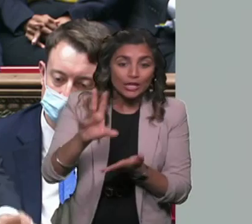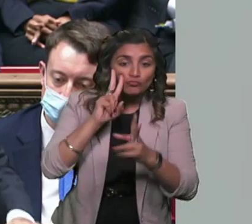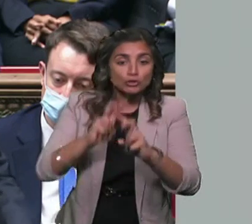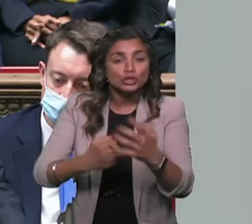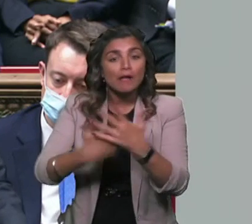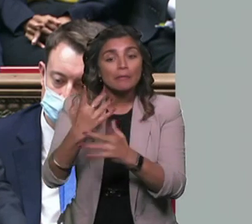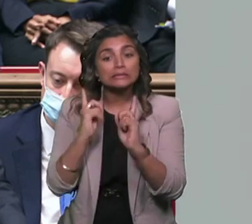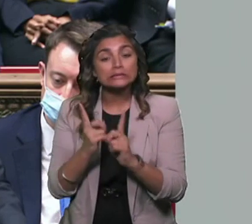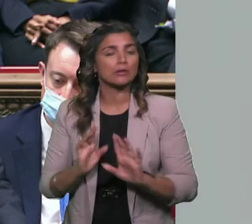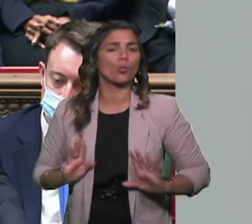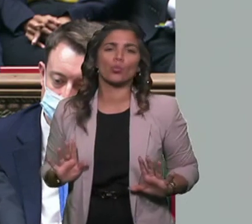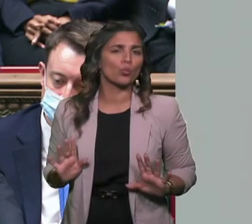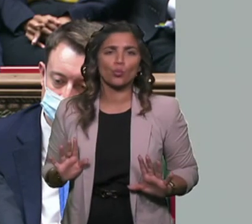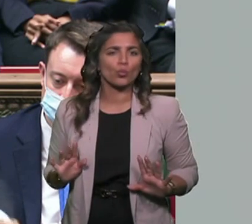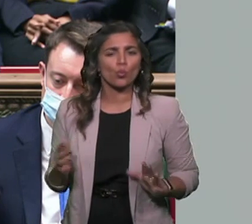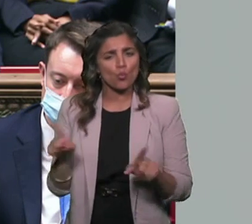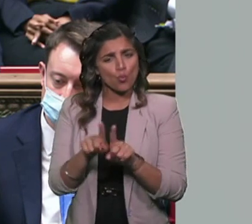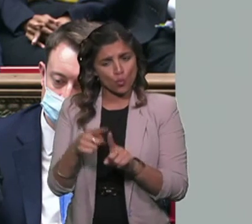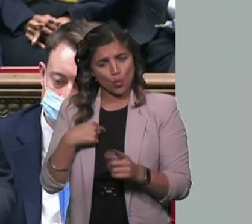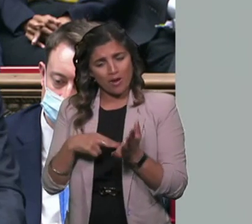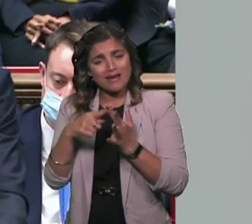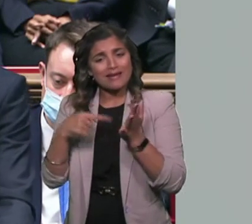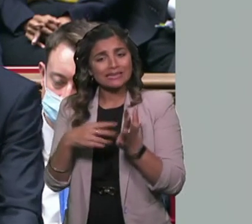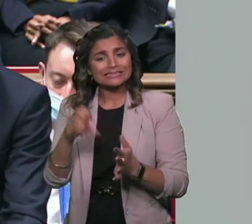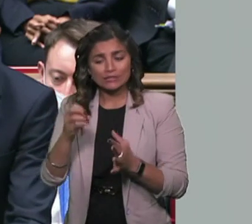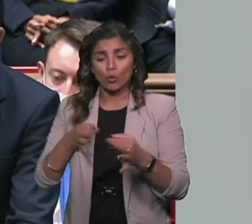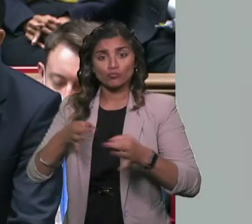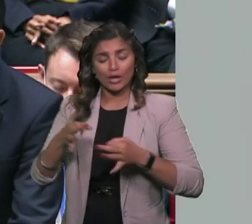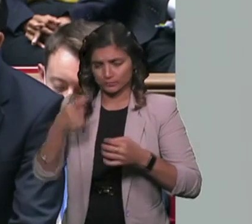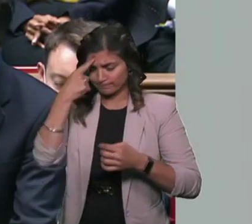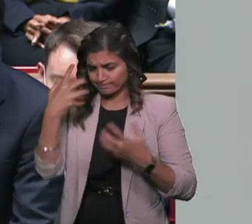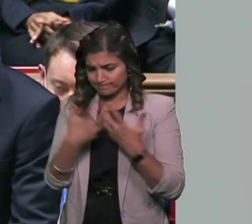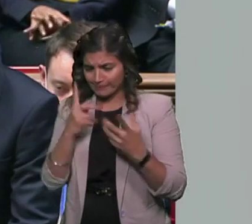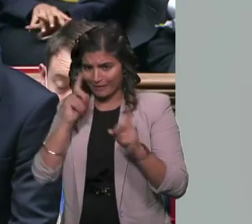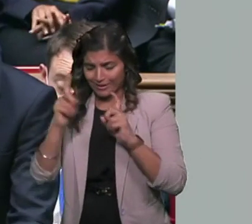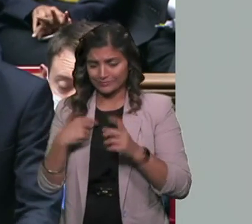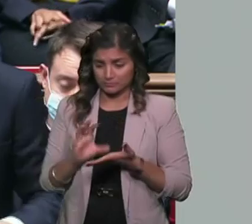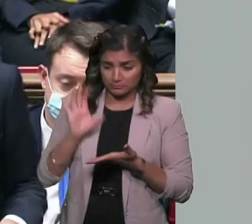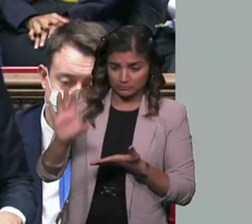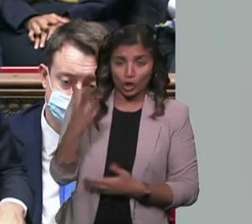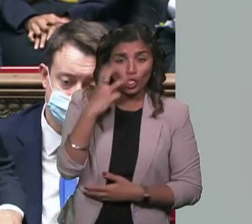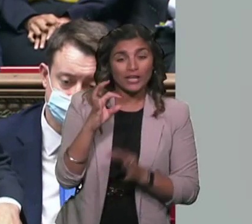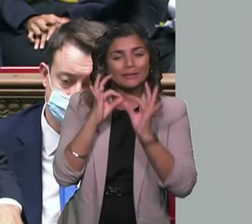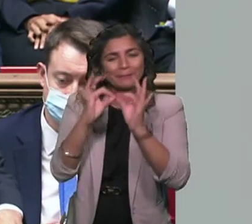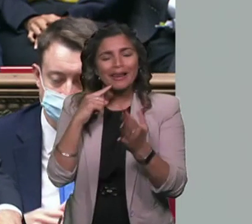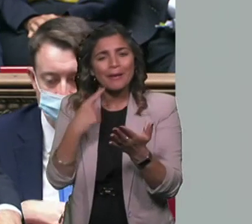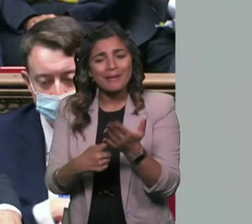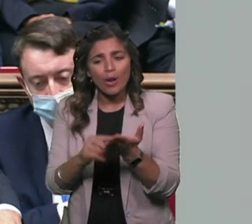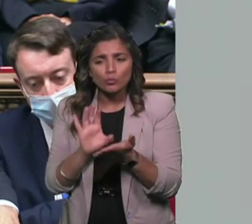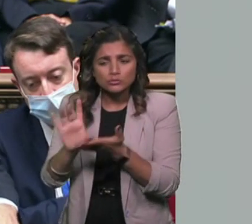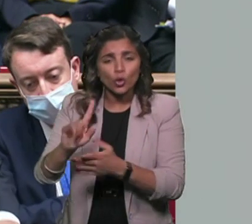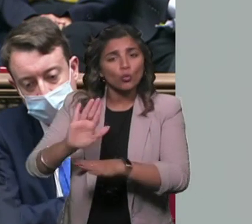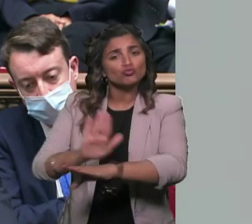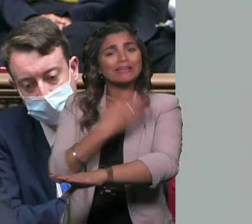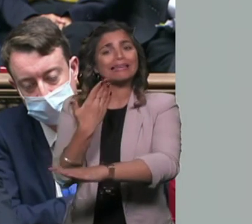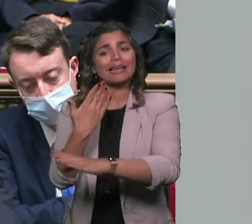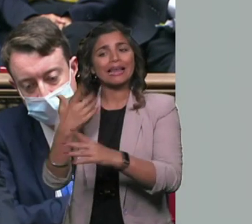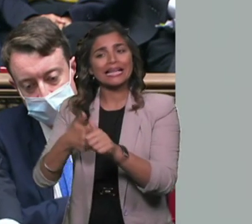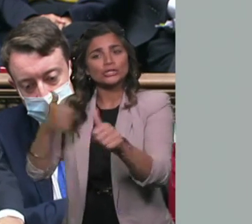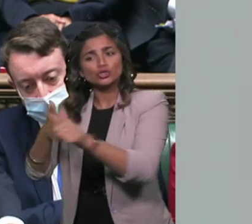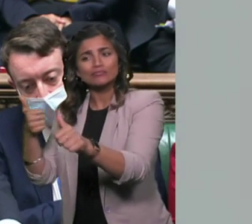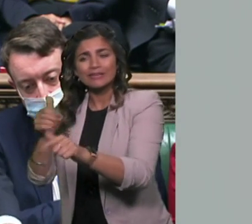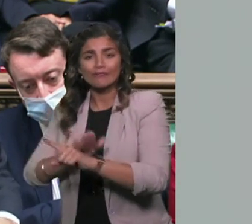Our ambitious net zero strategy is also an innovation strategy, investing £30 billion to create the new green industries of the future.